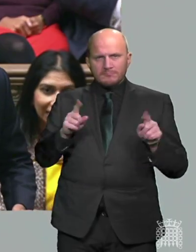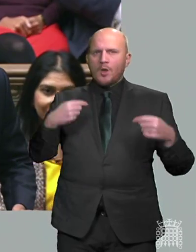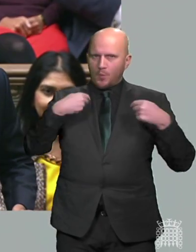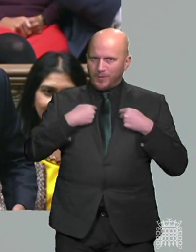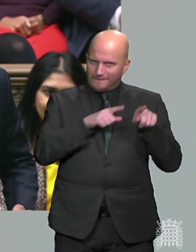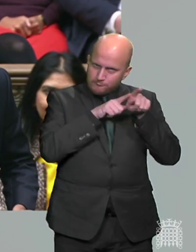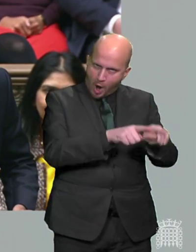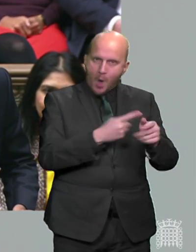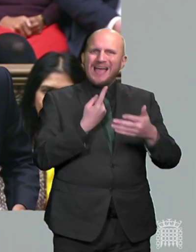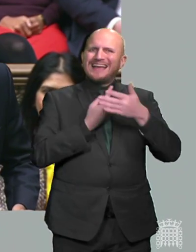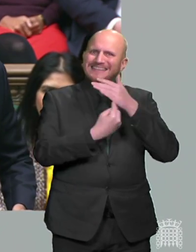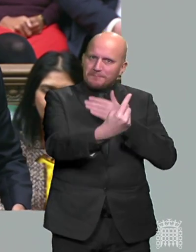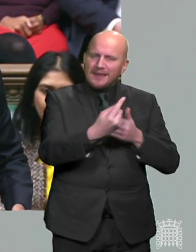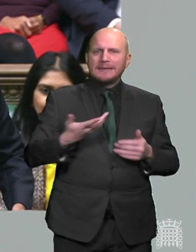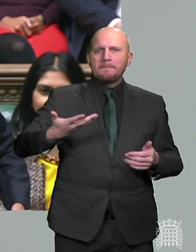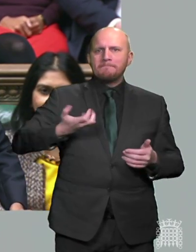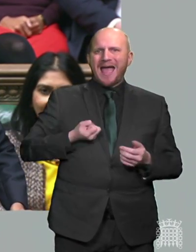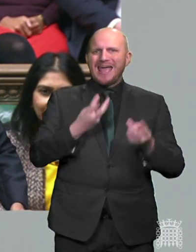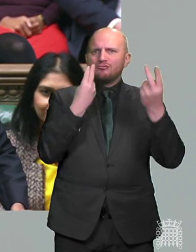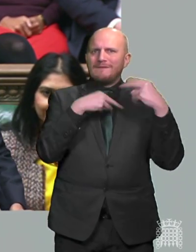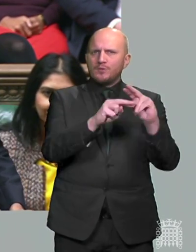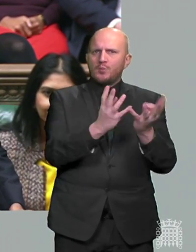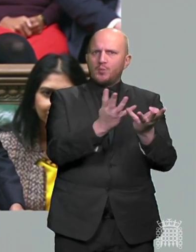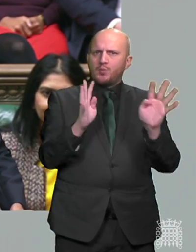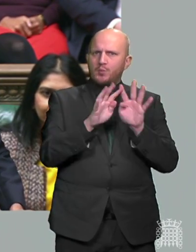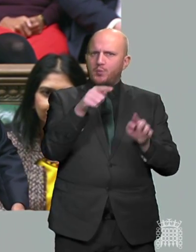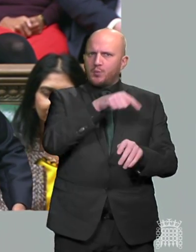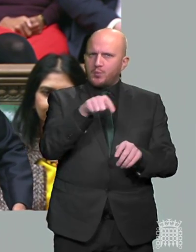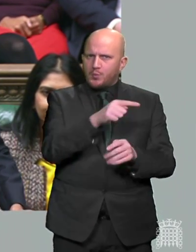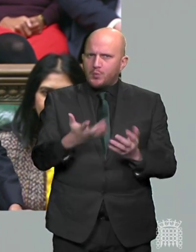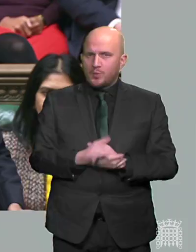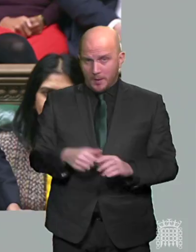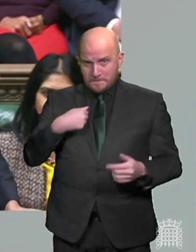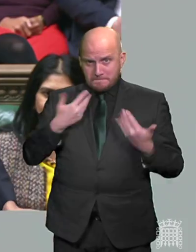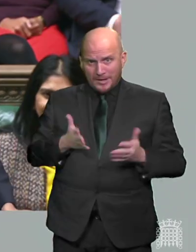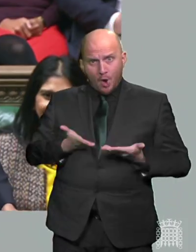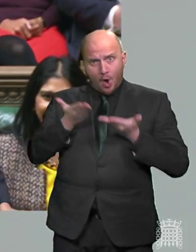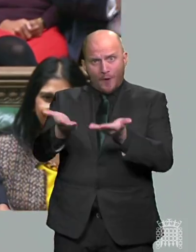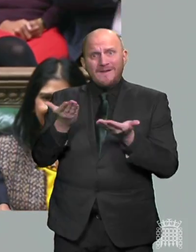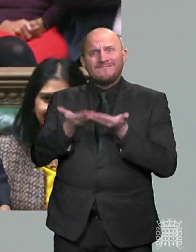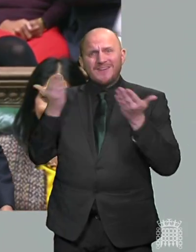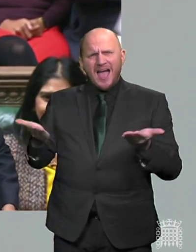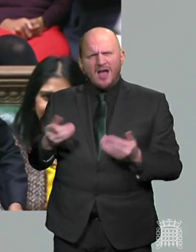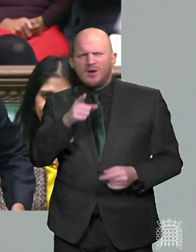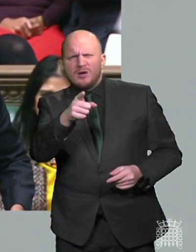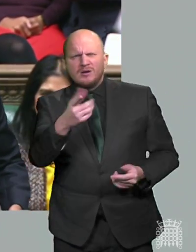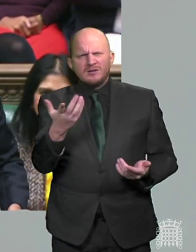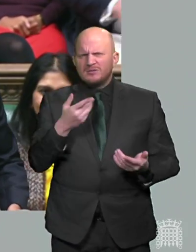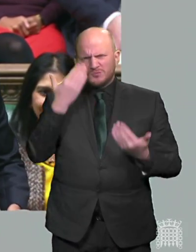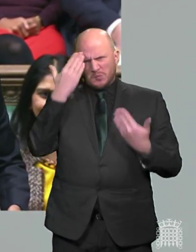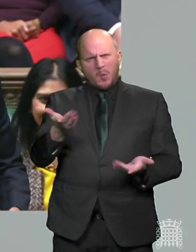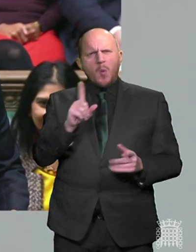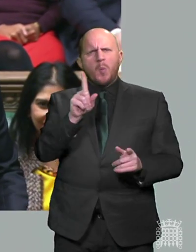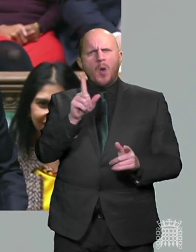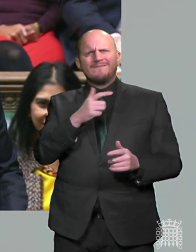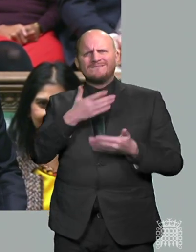We have offered a fair pay deal; they cannot even decide on a number among themselves.